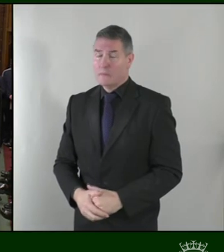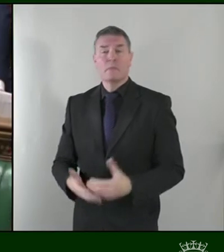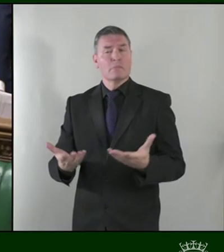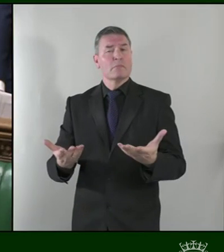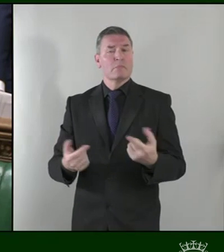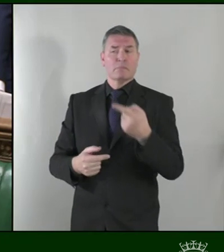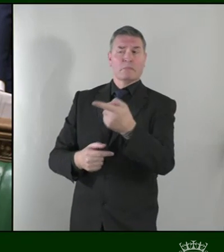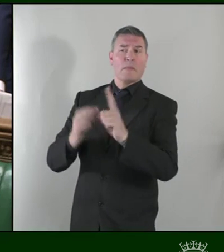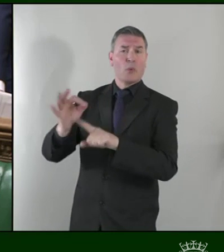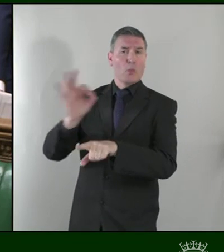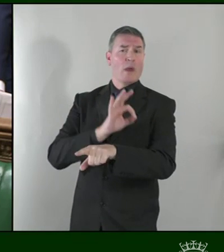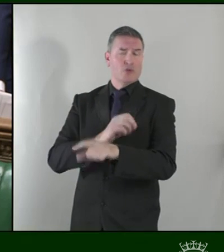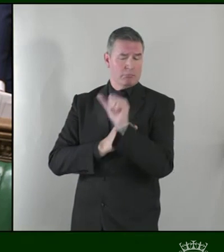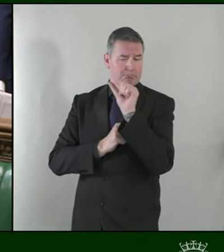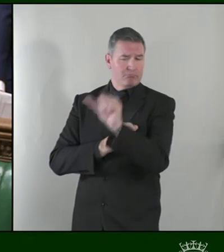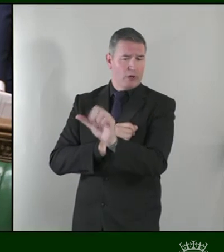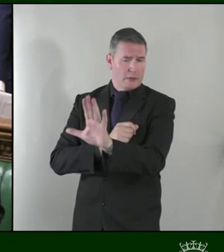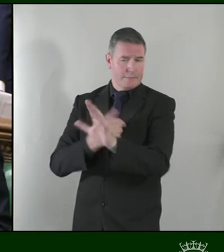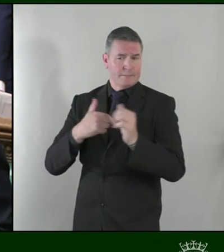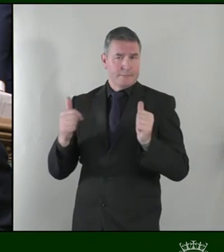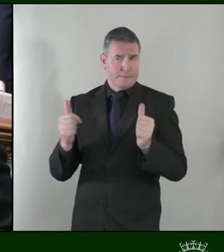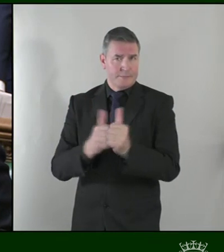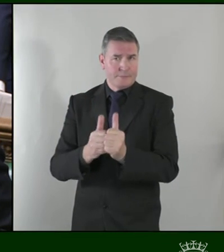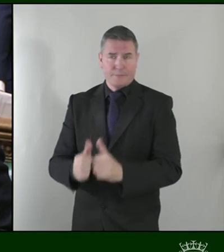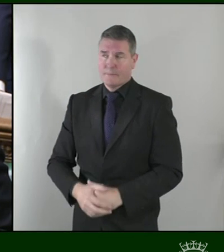My honourable Friend is entirely right.